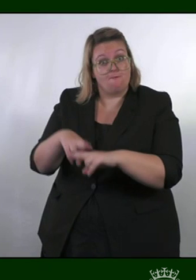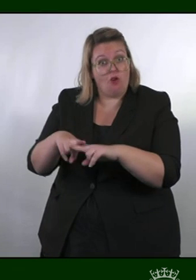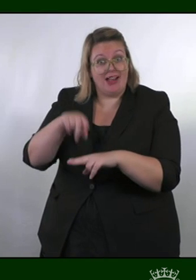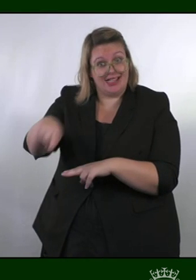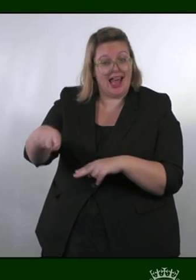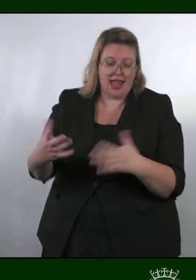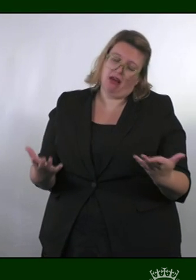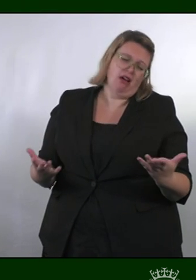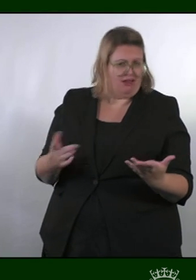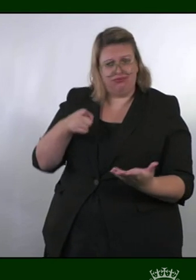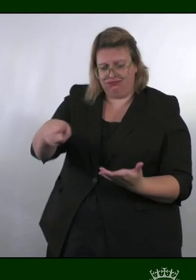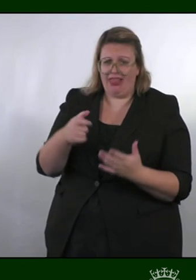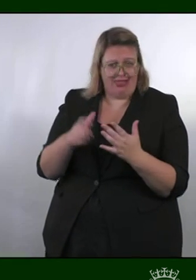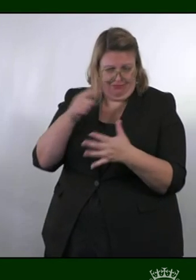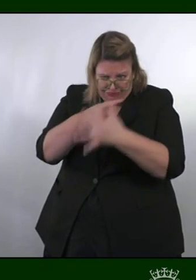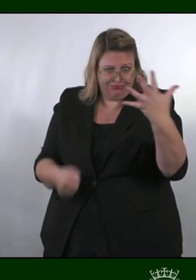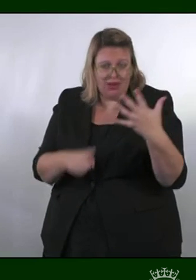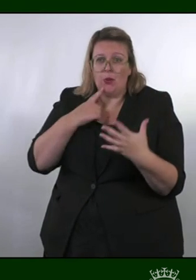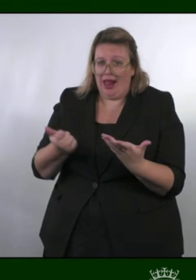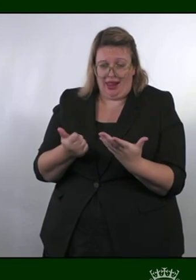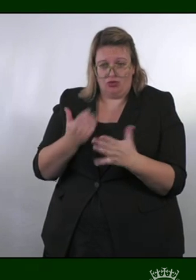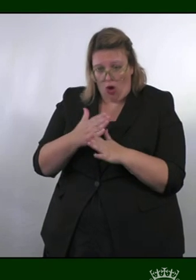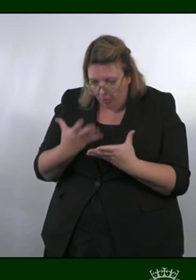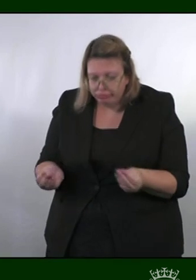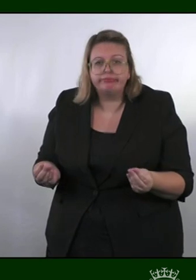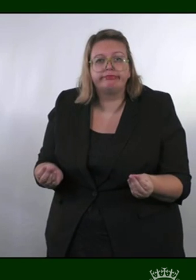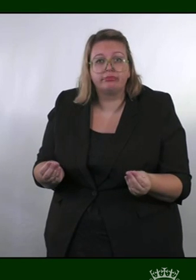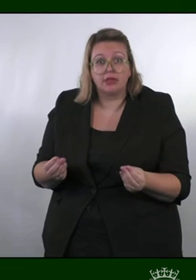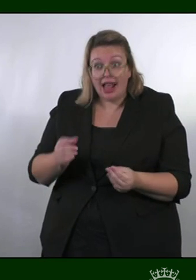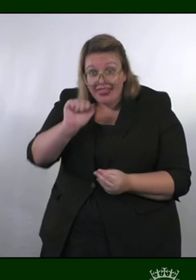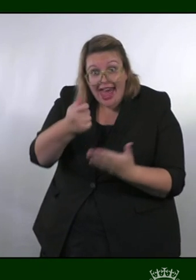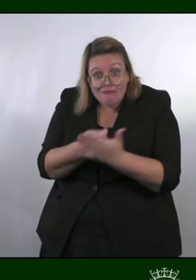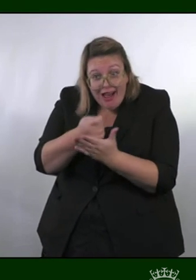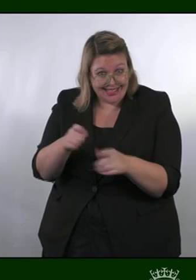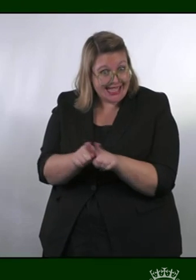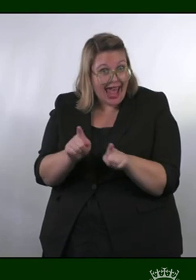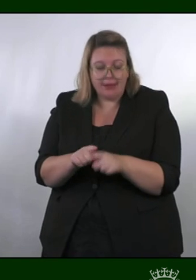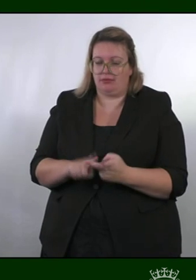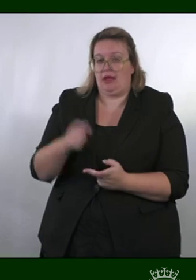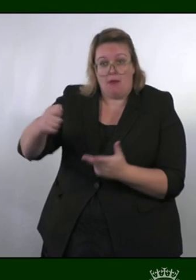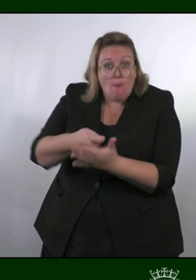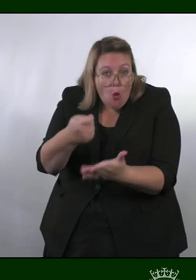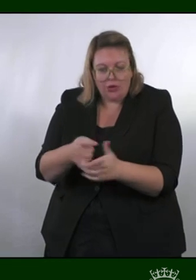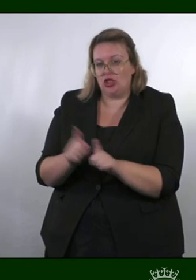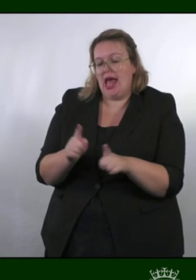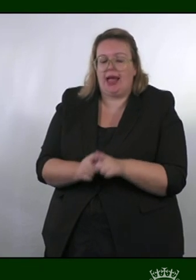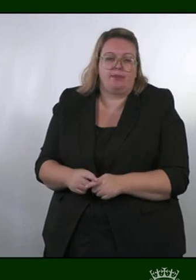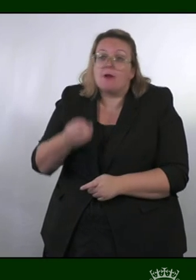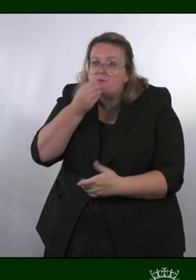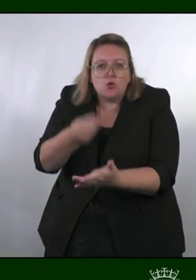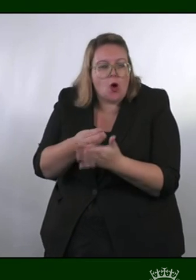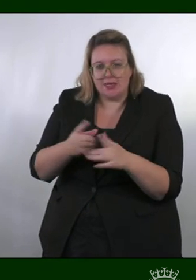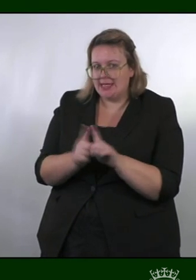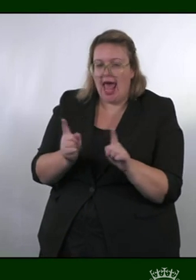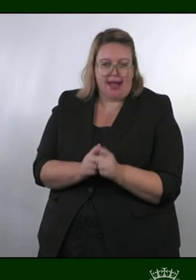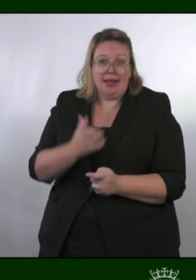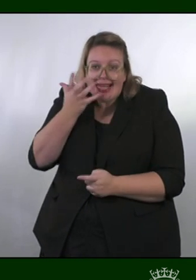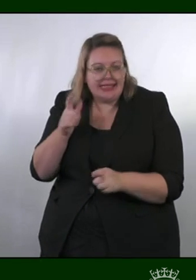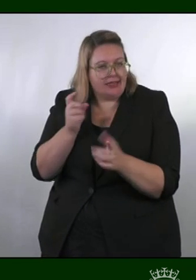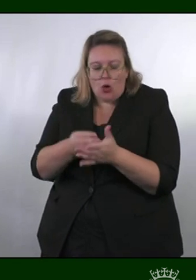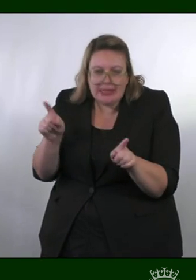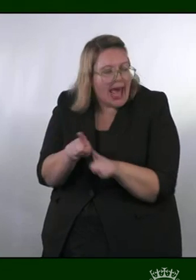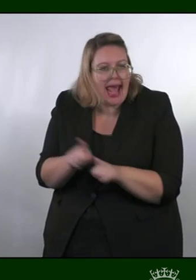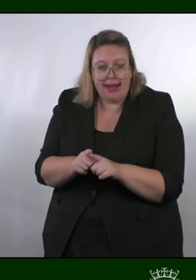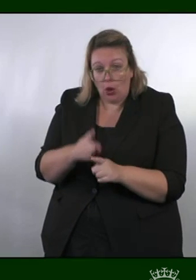That is the reality on Friday in Greater Manchester. But their rent and their mortgage will not be lower; their food and their heating bills will not be lower—and that could last for months.